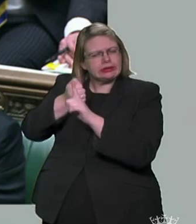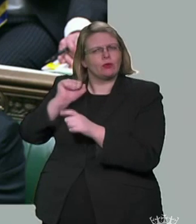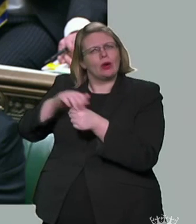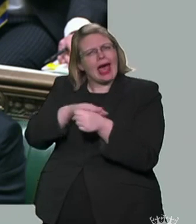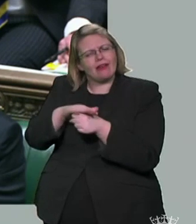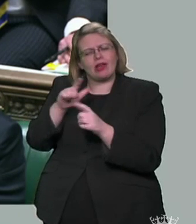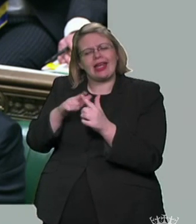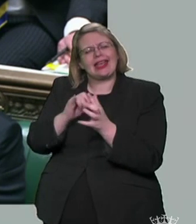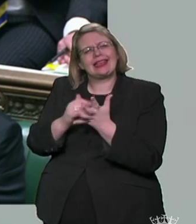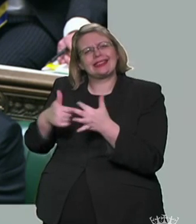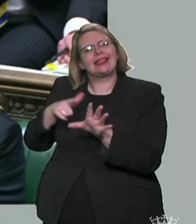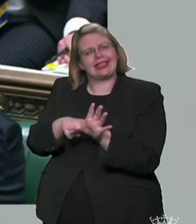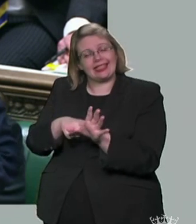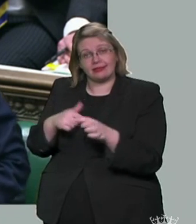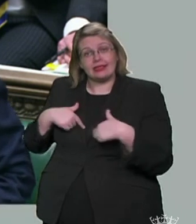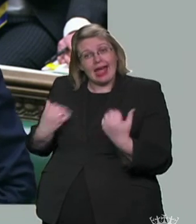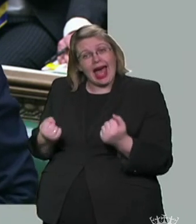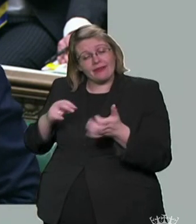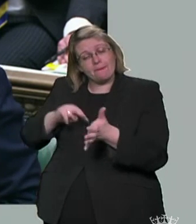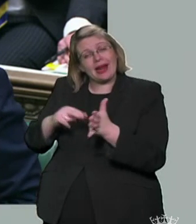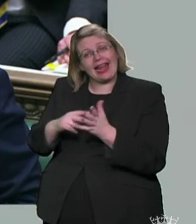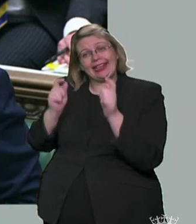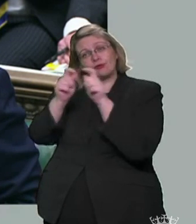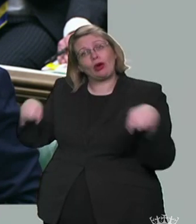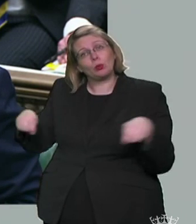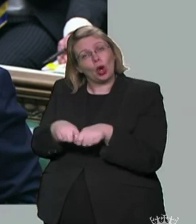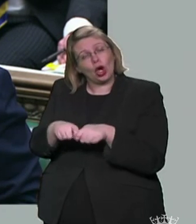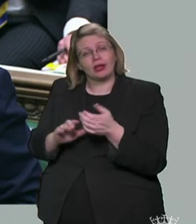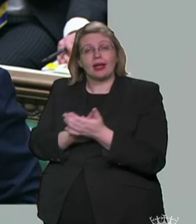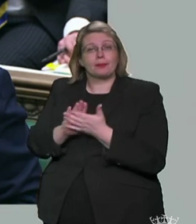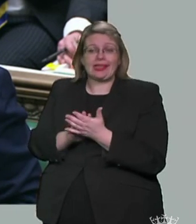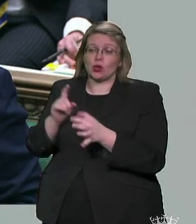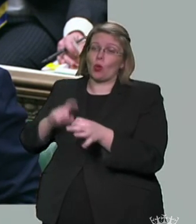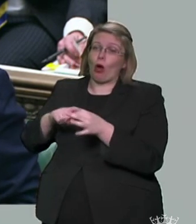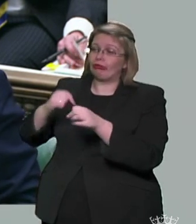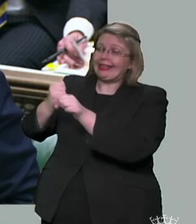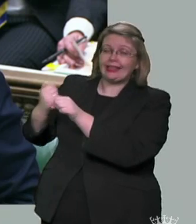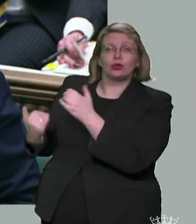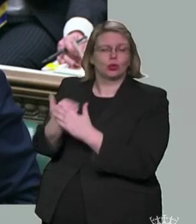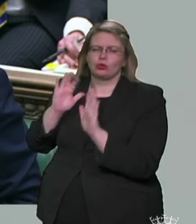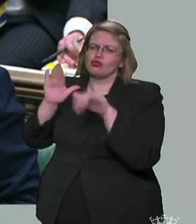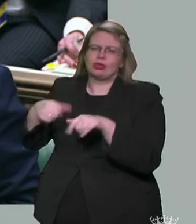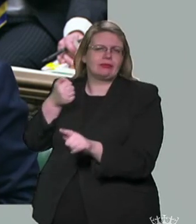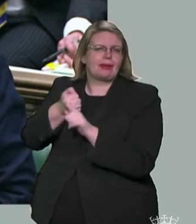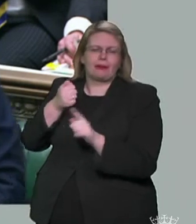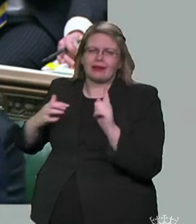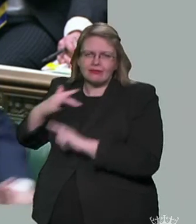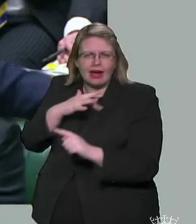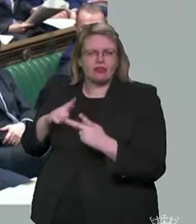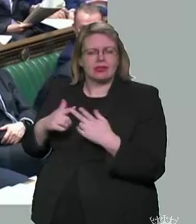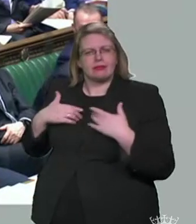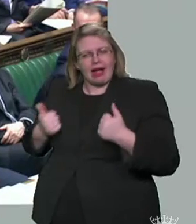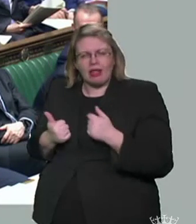The planning framework is robust and should ensure that quarries do not have an adverse impact on the environment or on health.